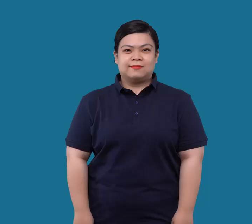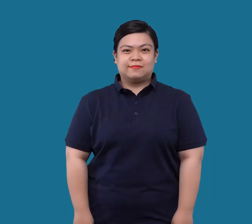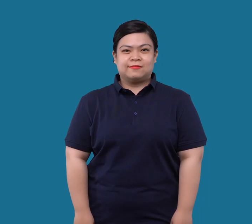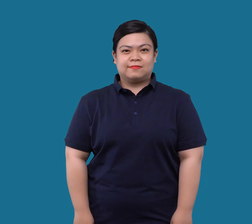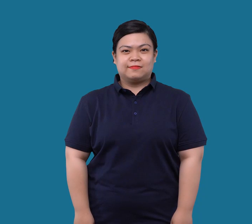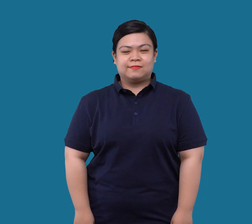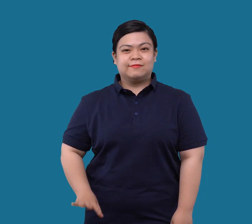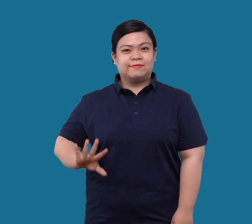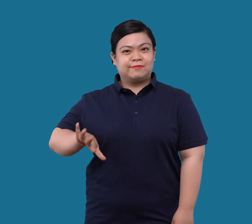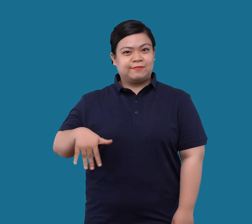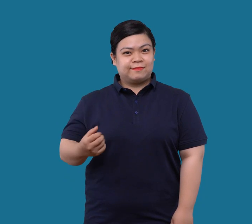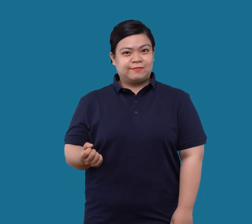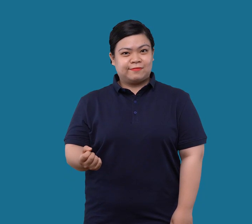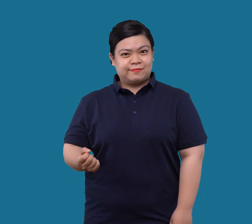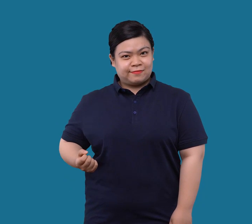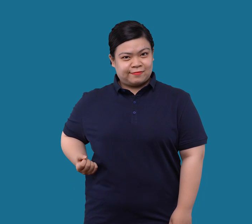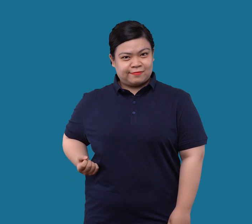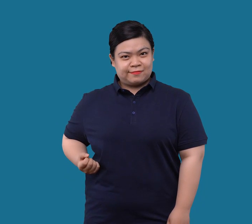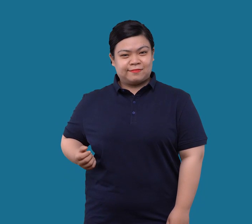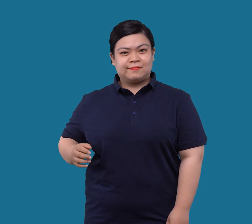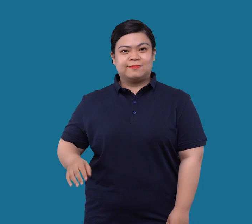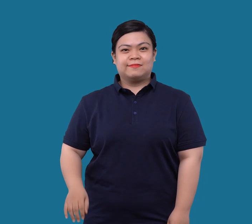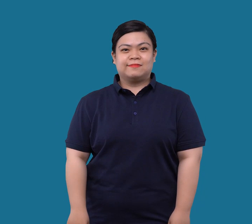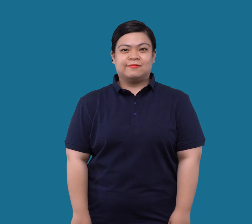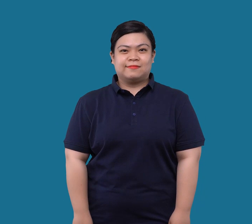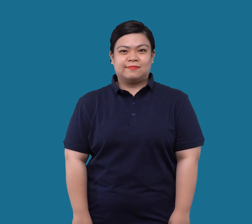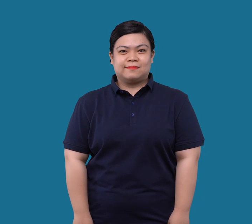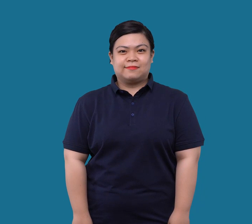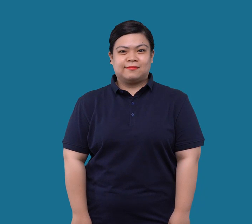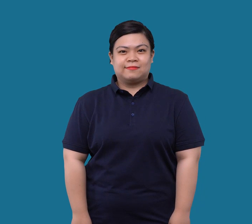Cam-pu-chia (nước Cam-pu-chia)